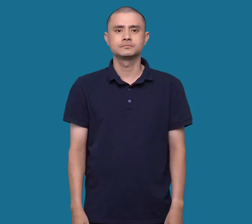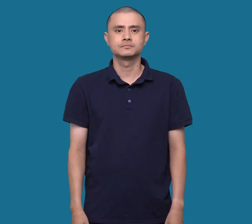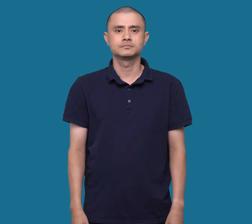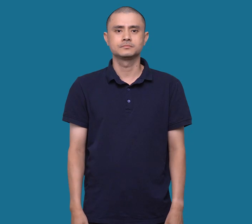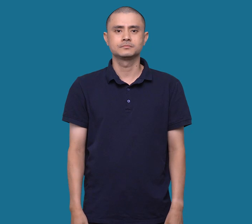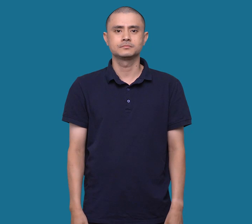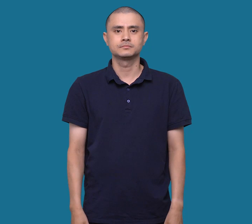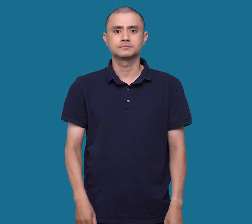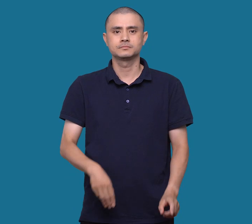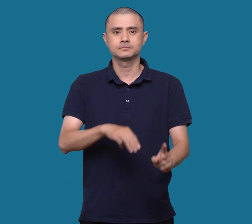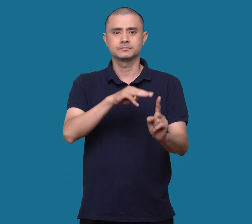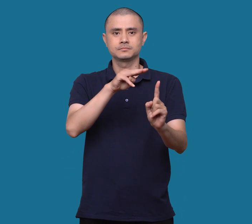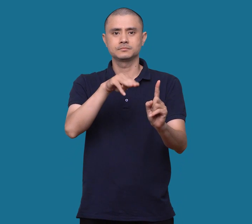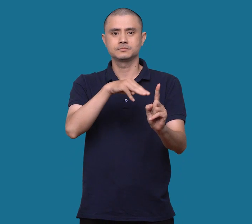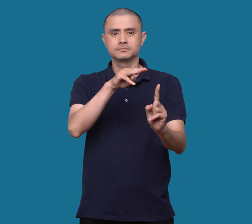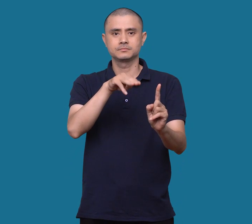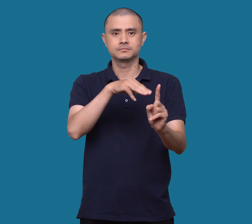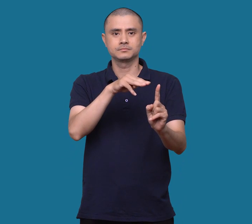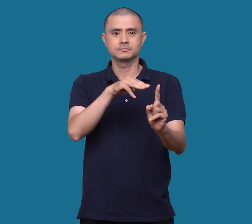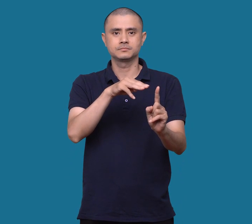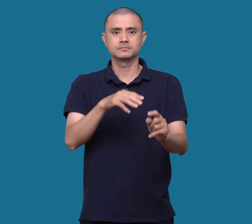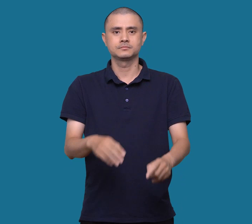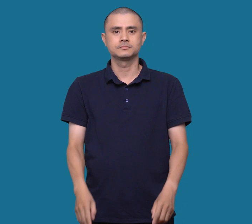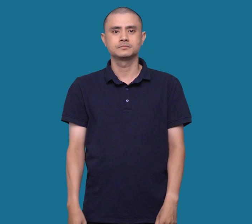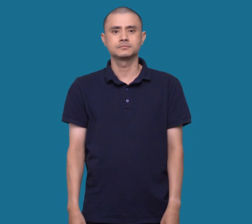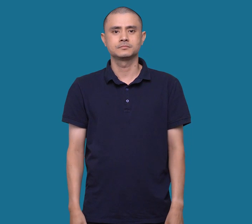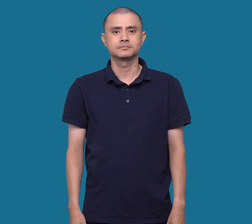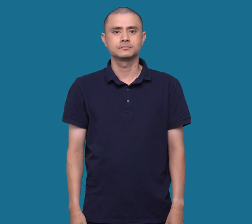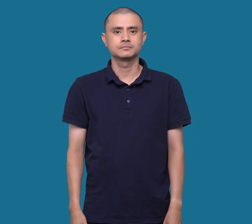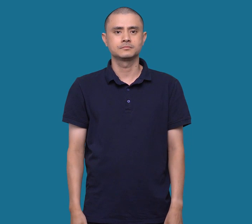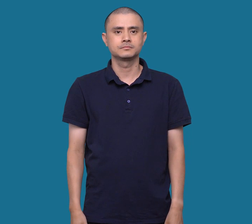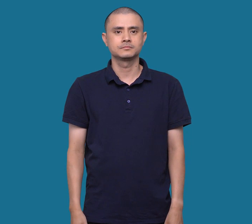mô tả